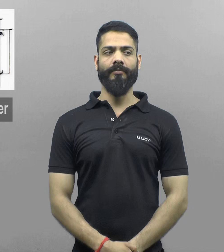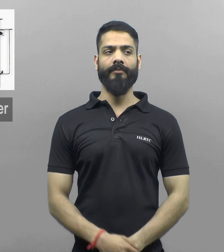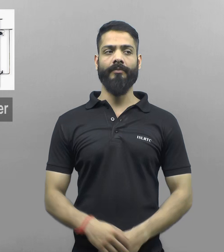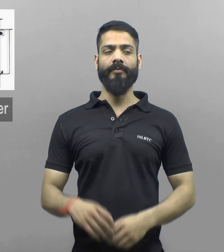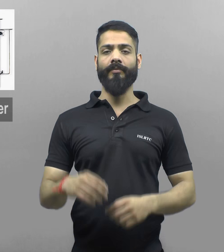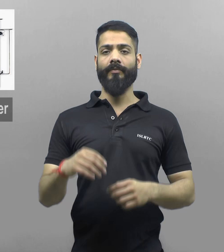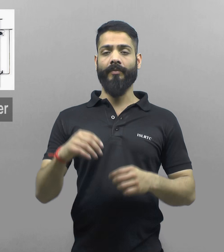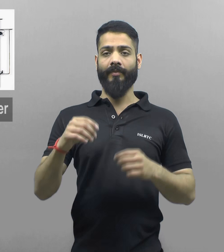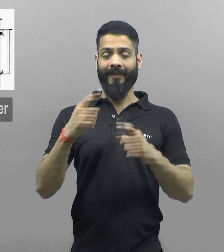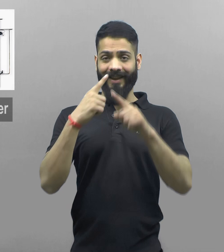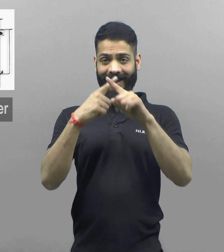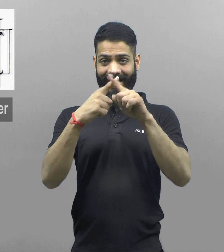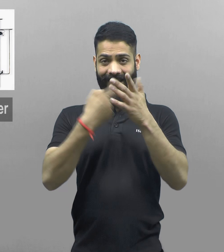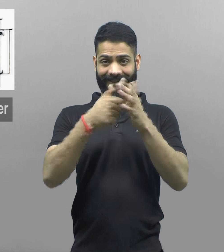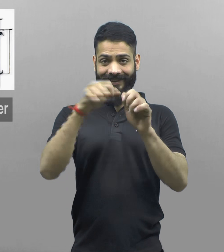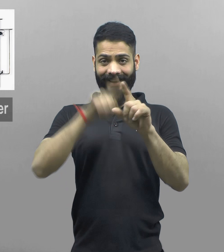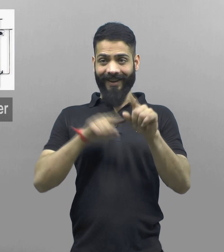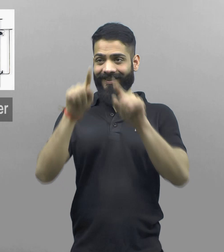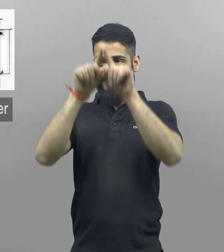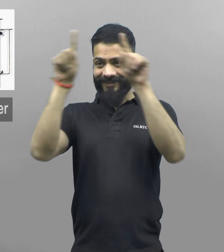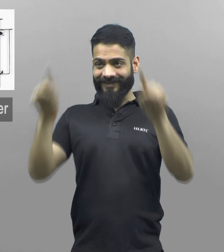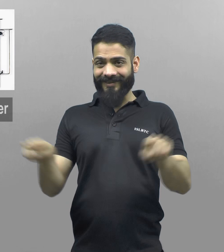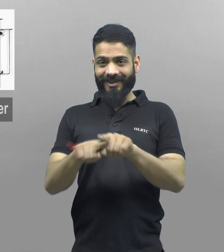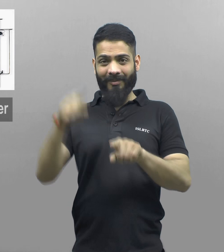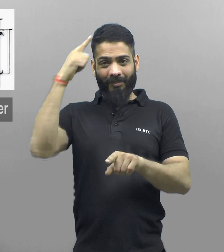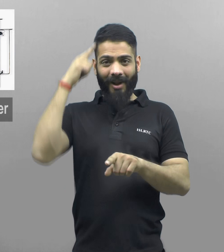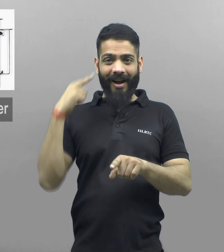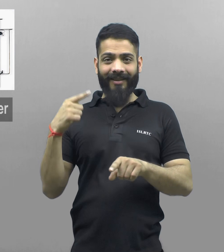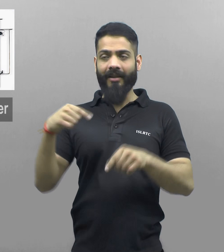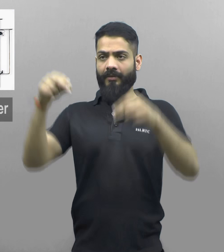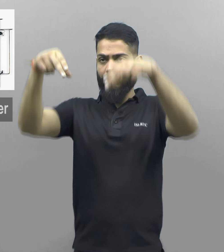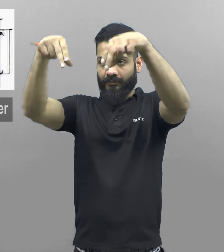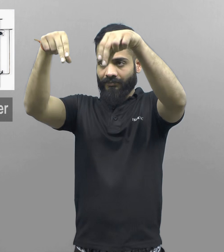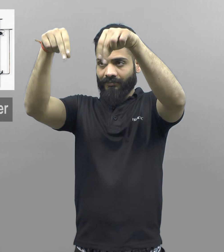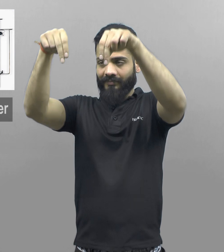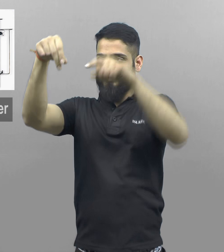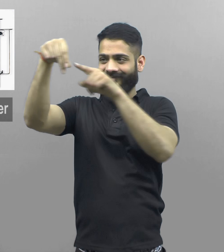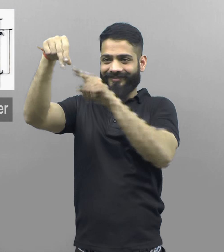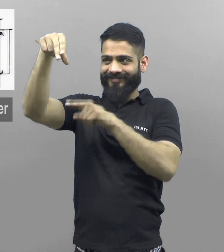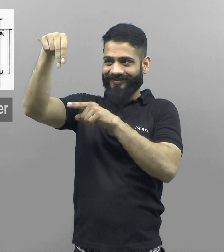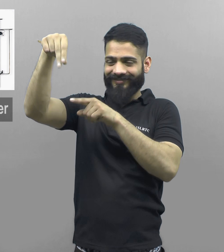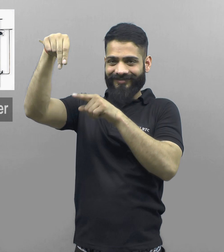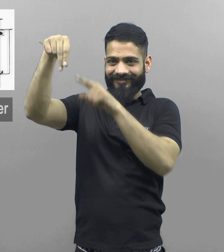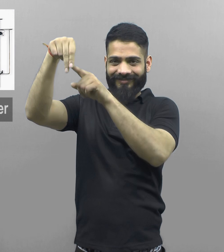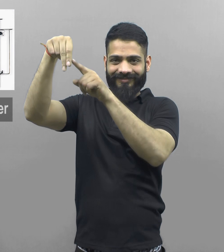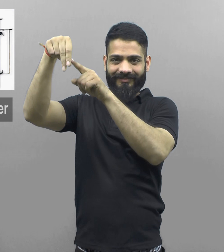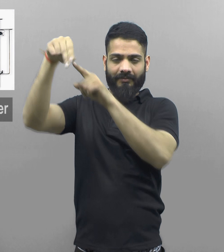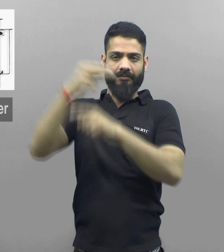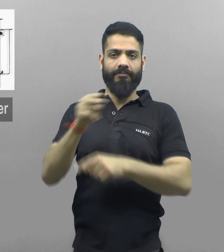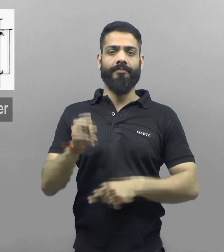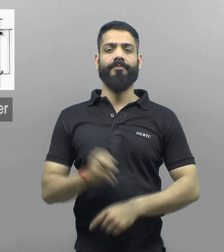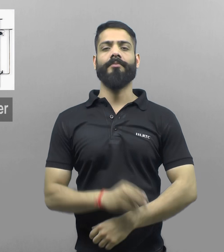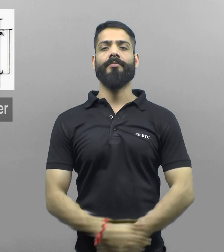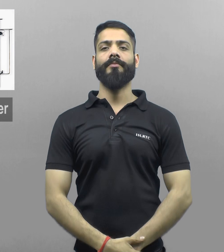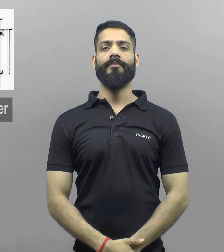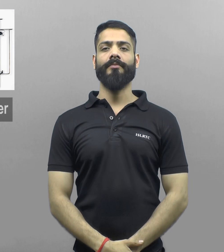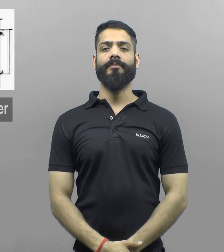Film Hopper